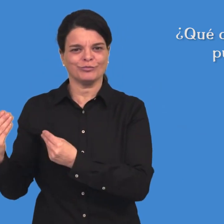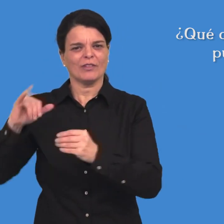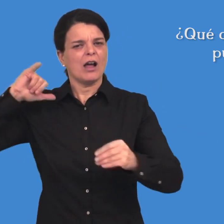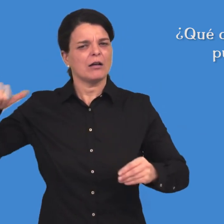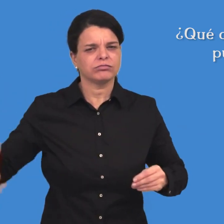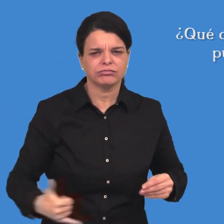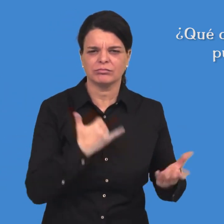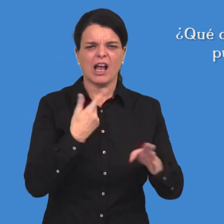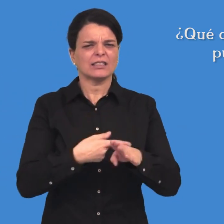cansado